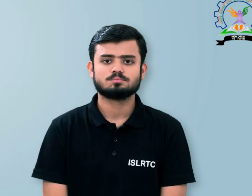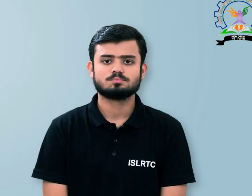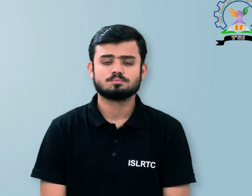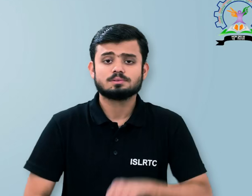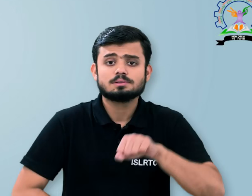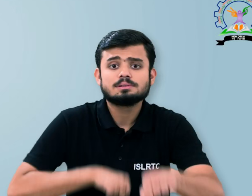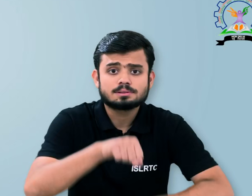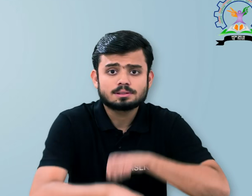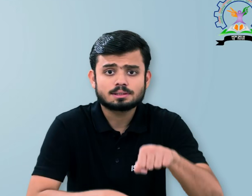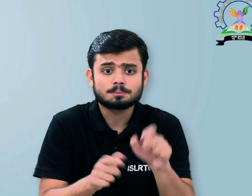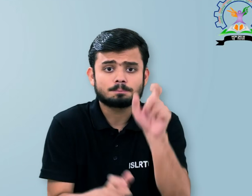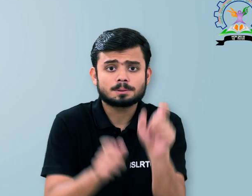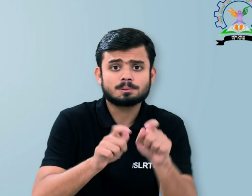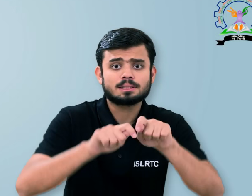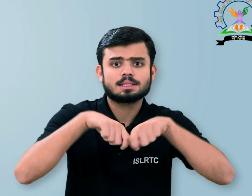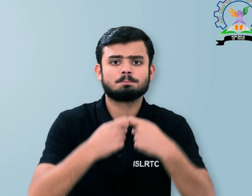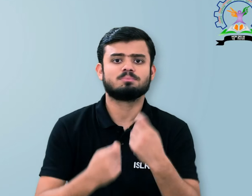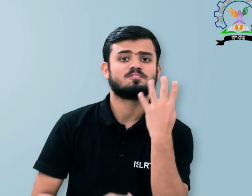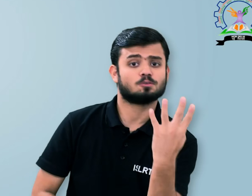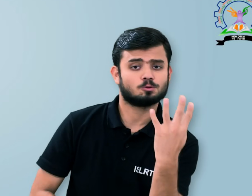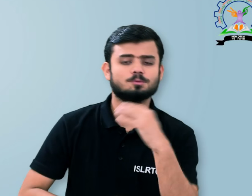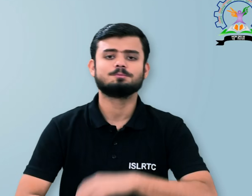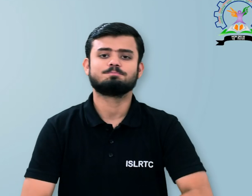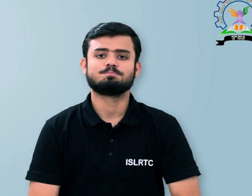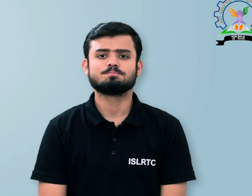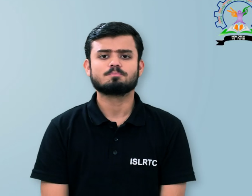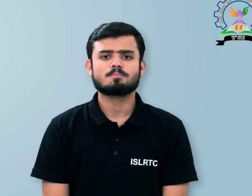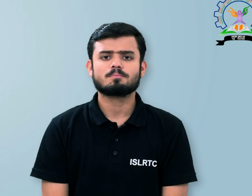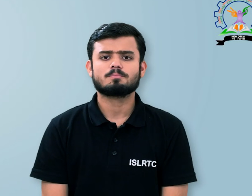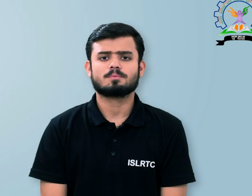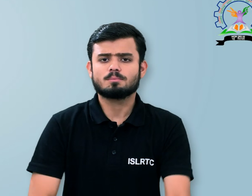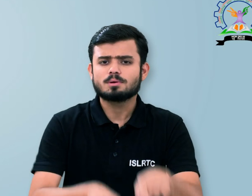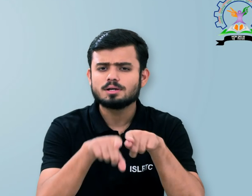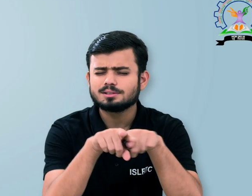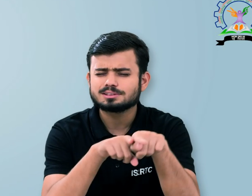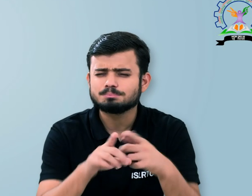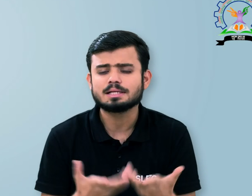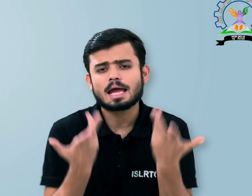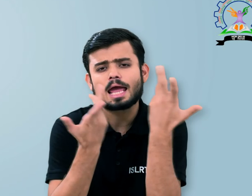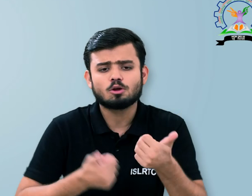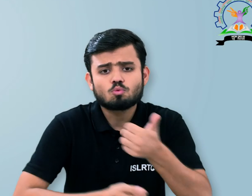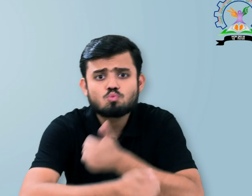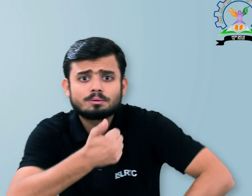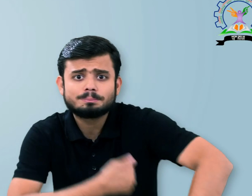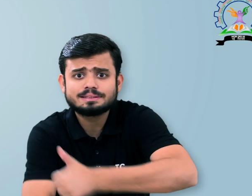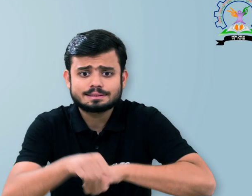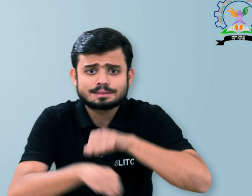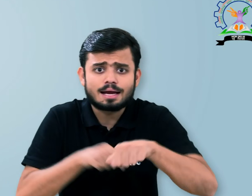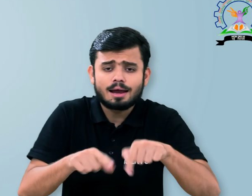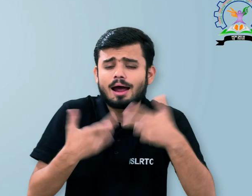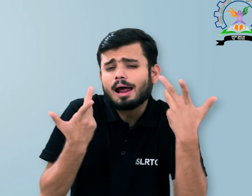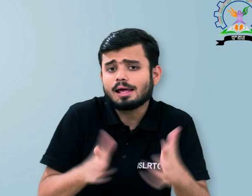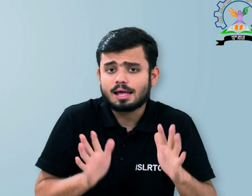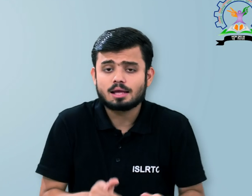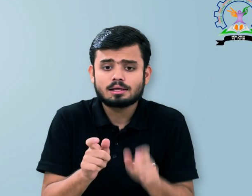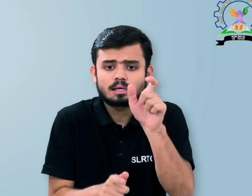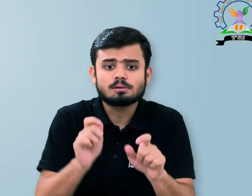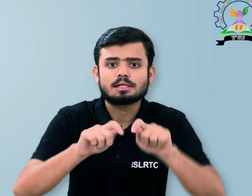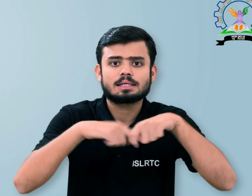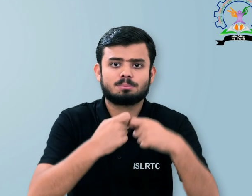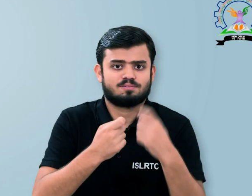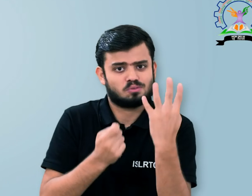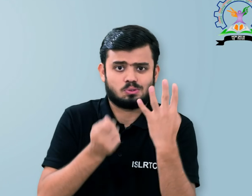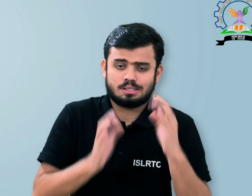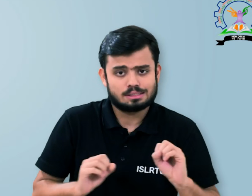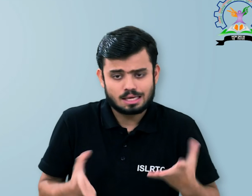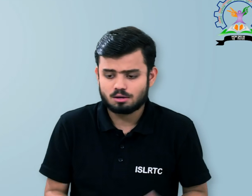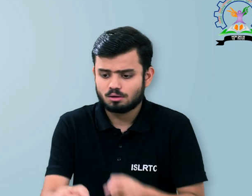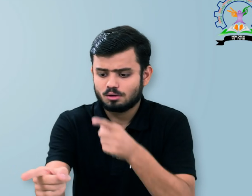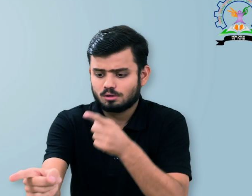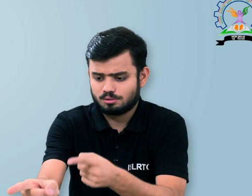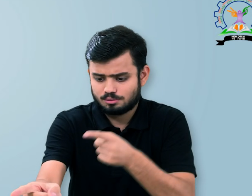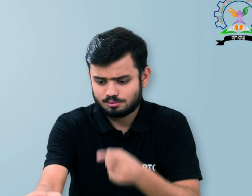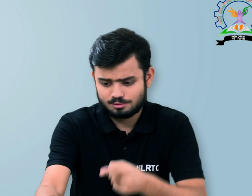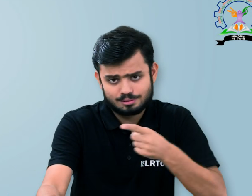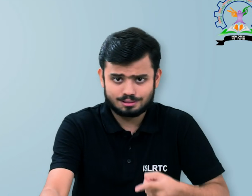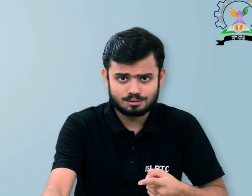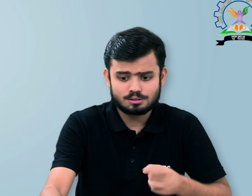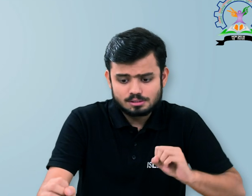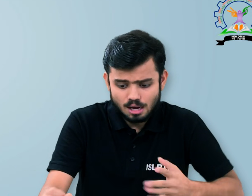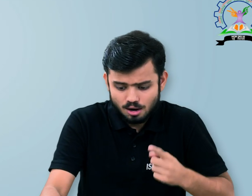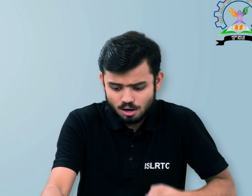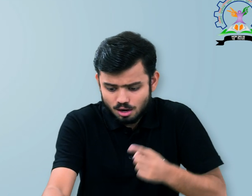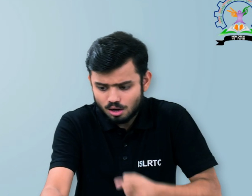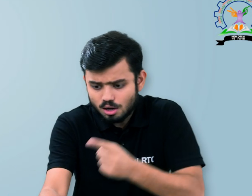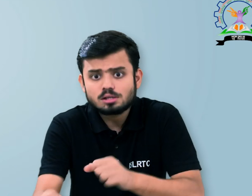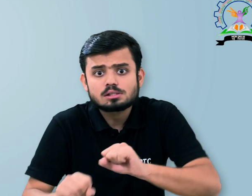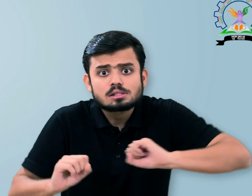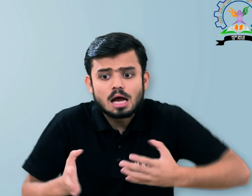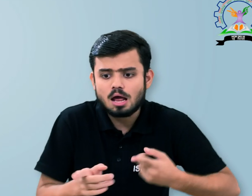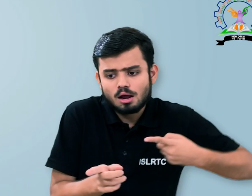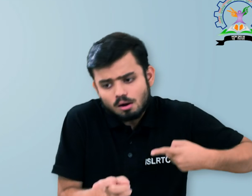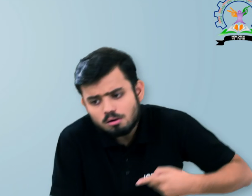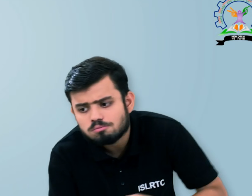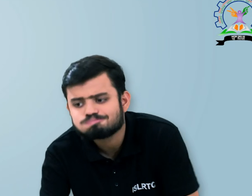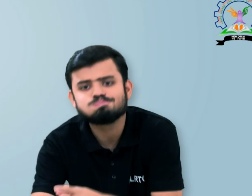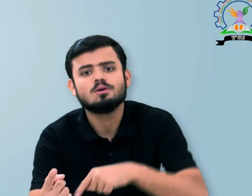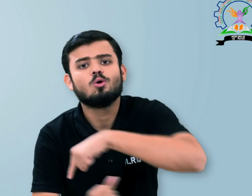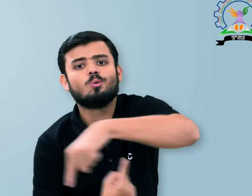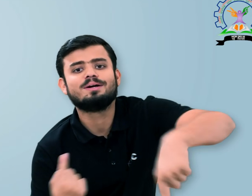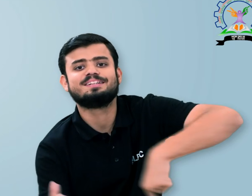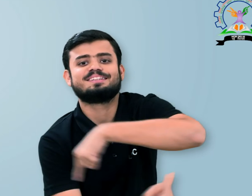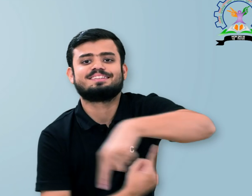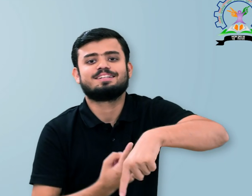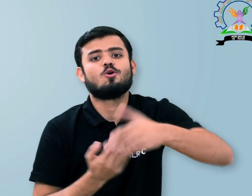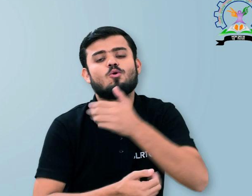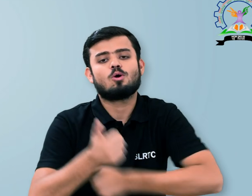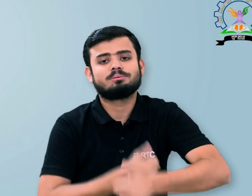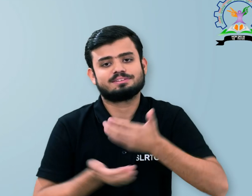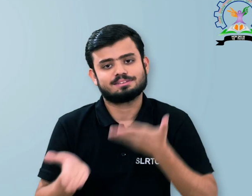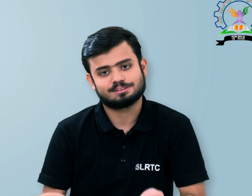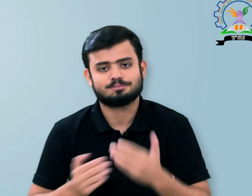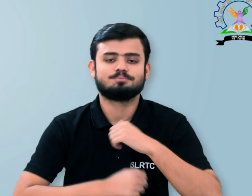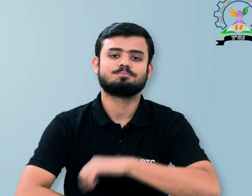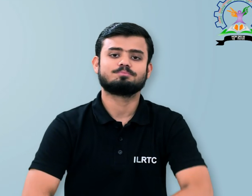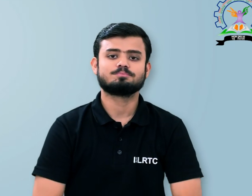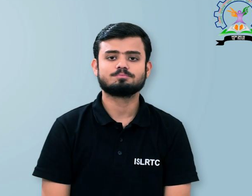Track Race Track cycling is a thrilling and fast-paced branch of cycling held on specially built banked tracks known as velodromes.